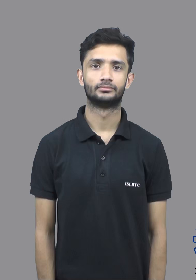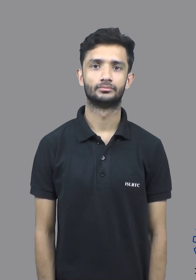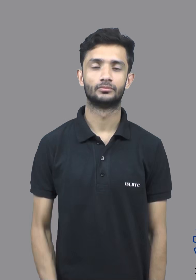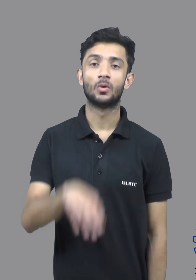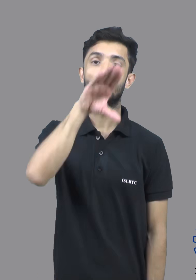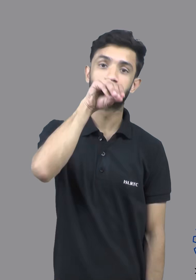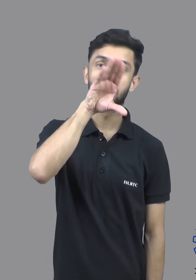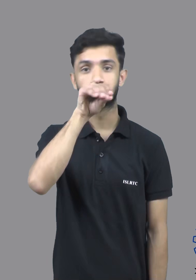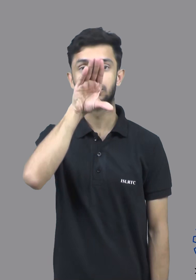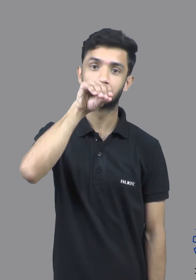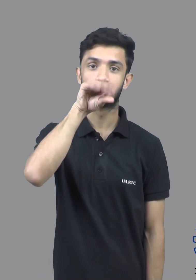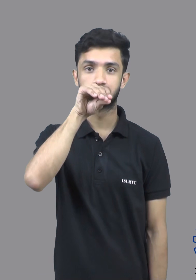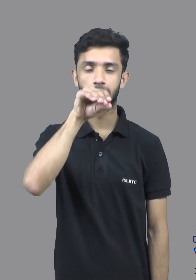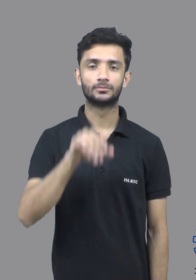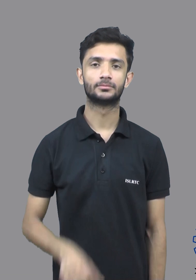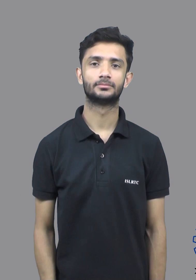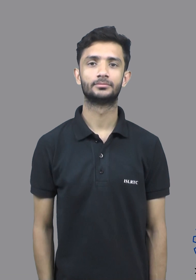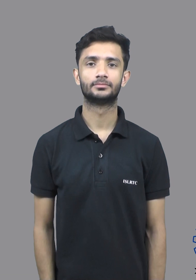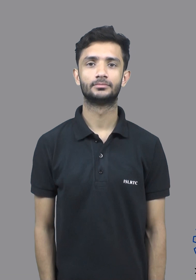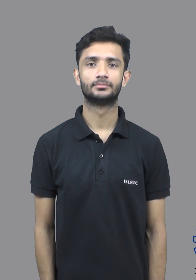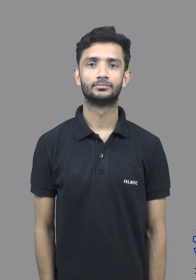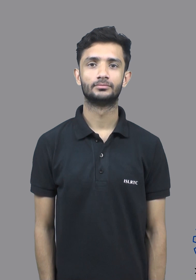Cartoon